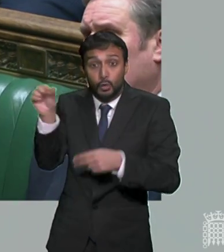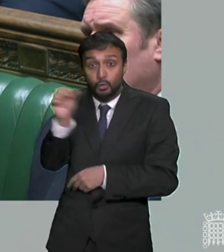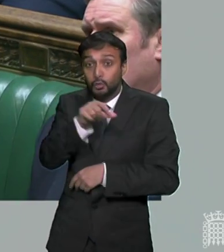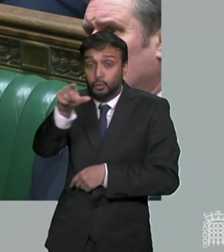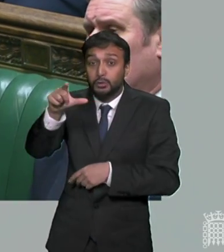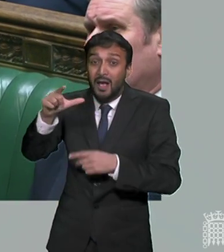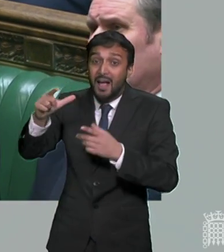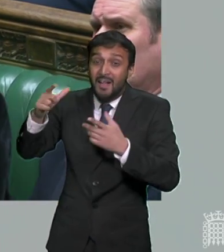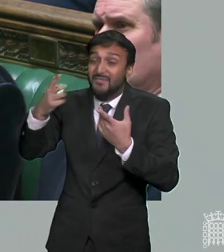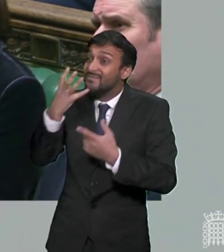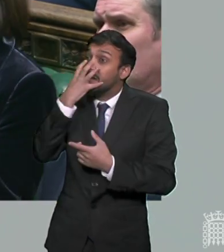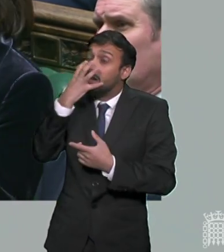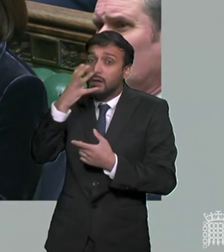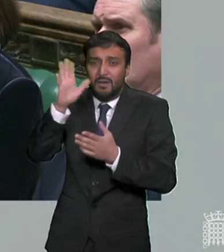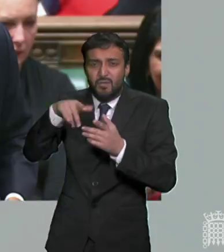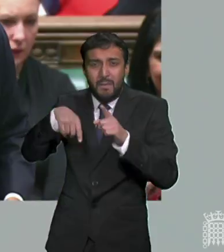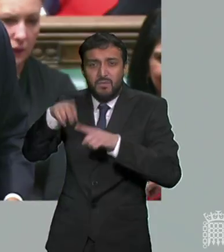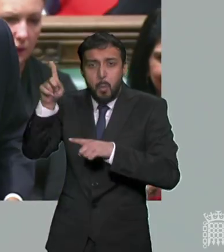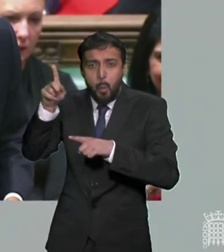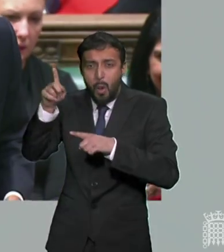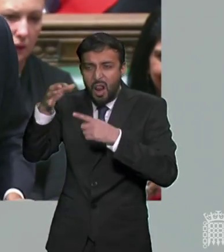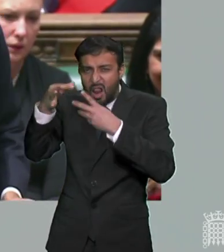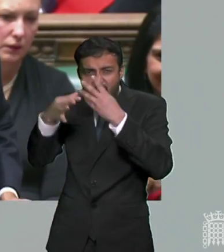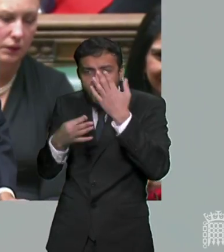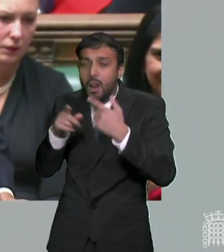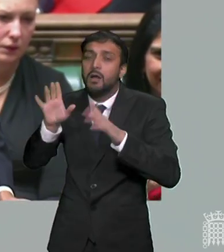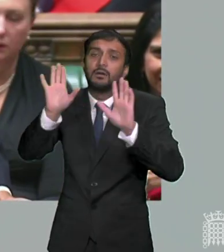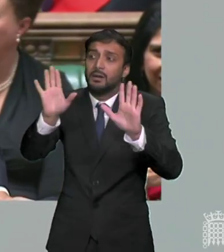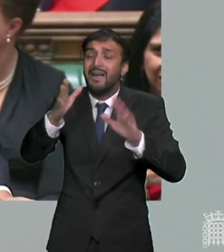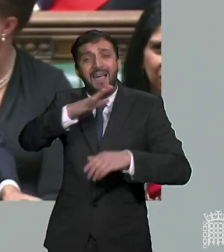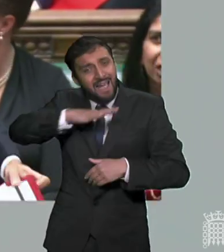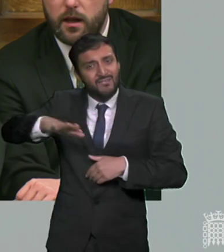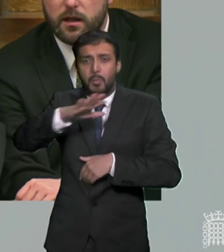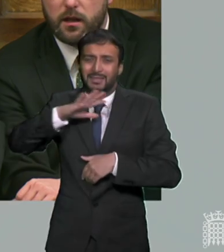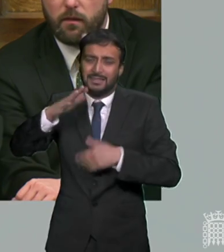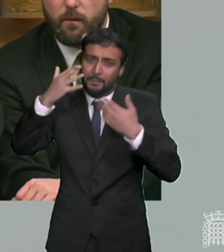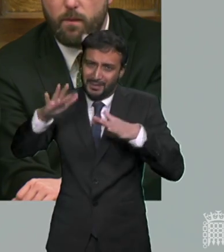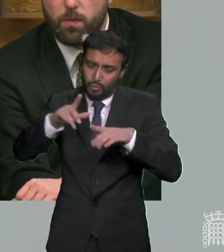Everyone was trying as hard as they could. We should remember the context and stop playing politics.